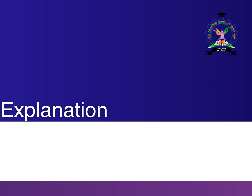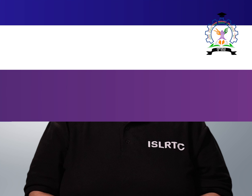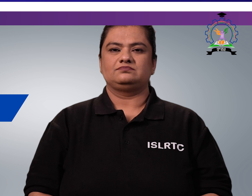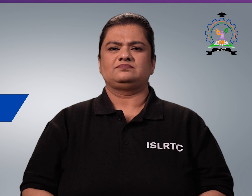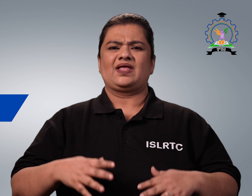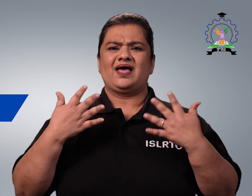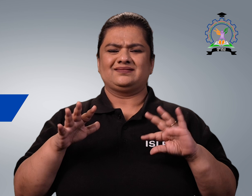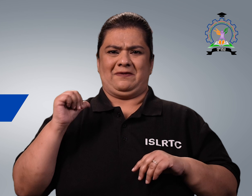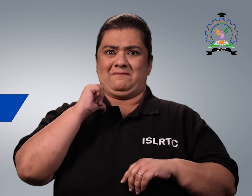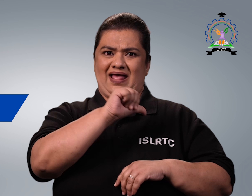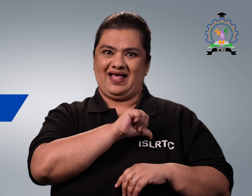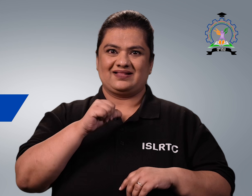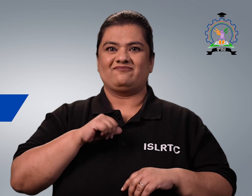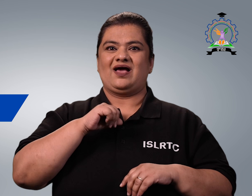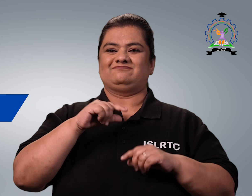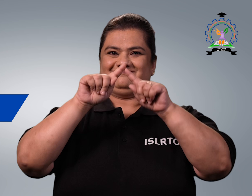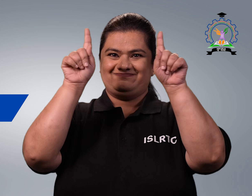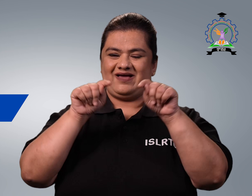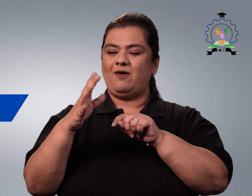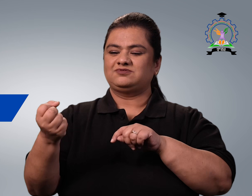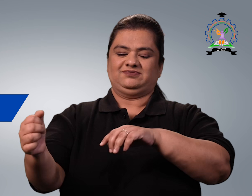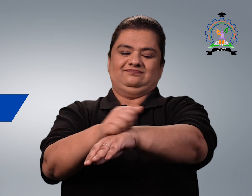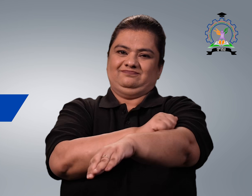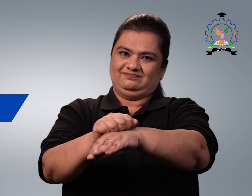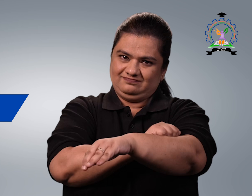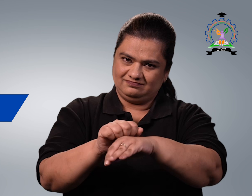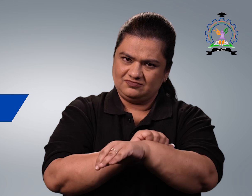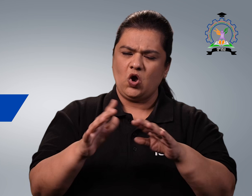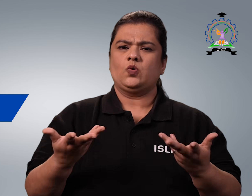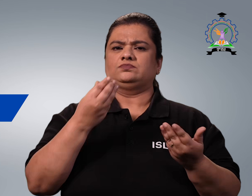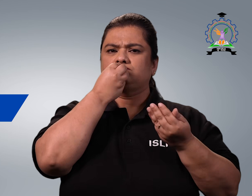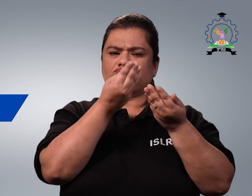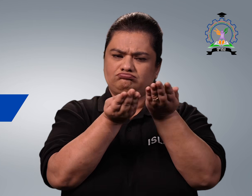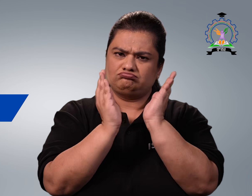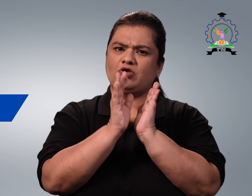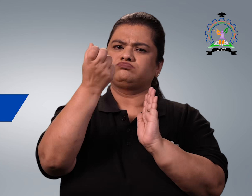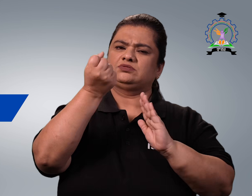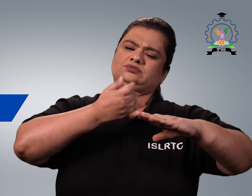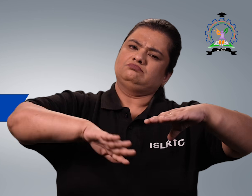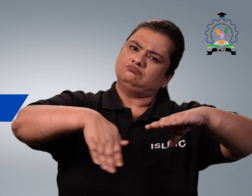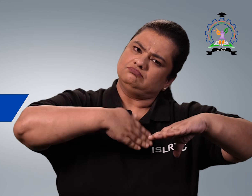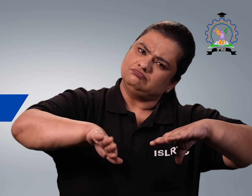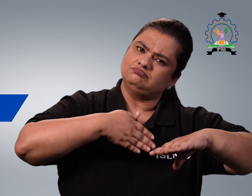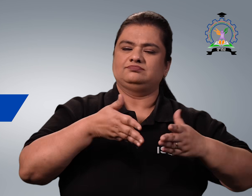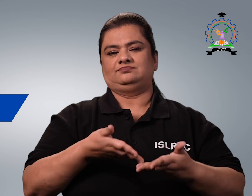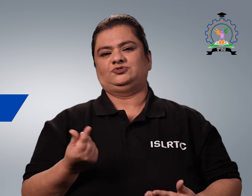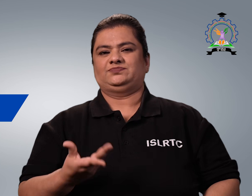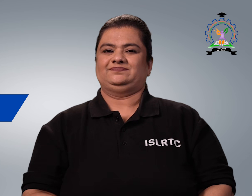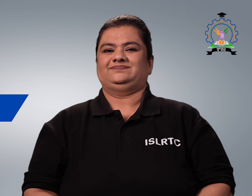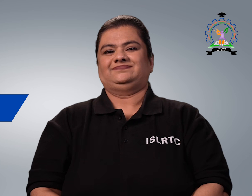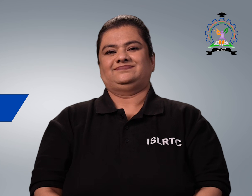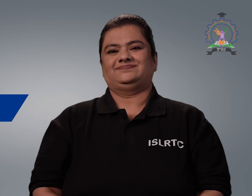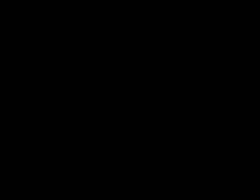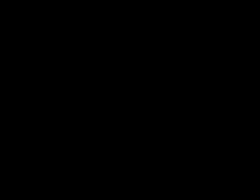A sponge is a soft material used to rub the skin while bathing or to scrub untensils.